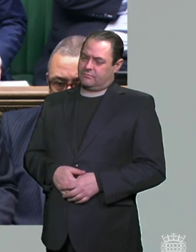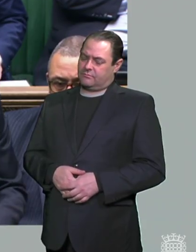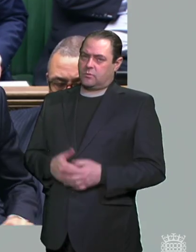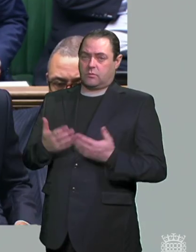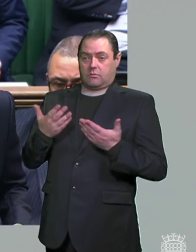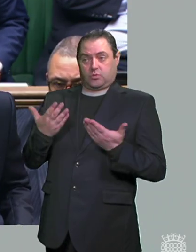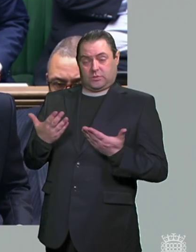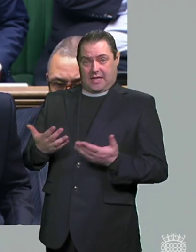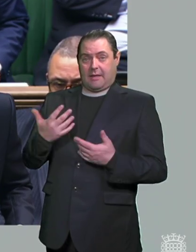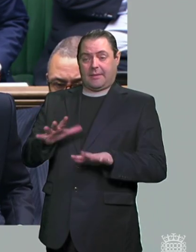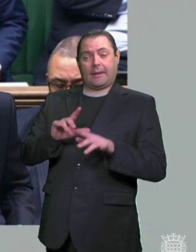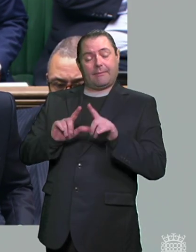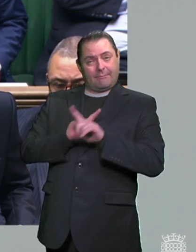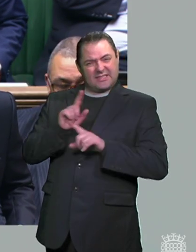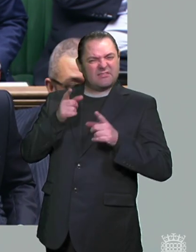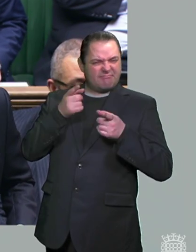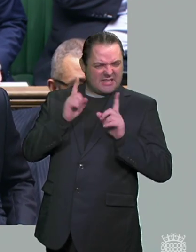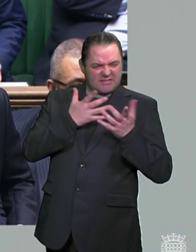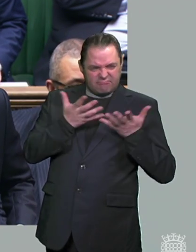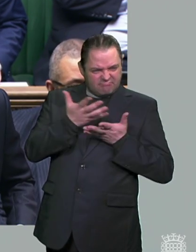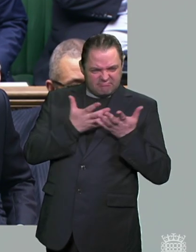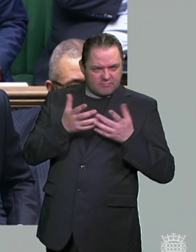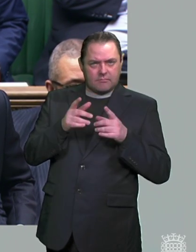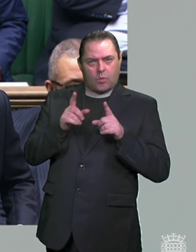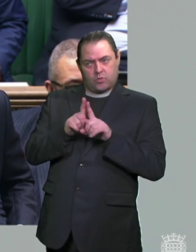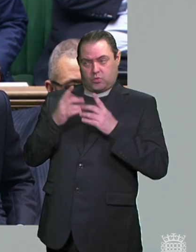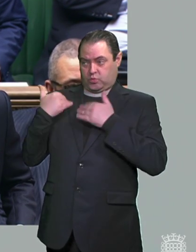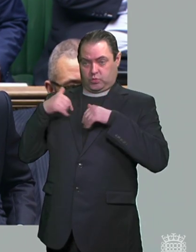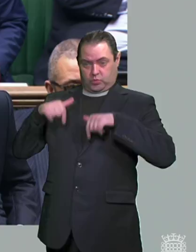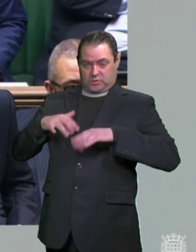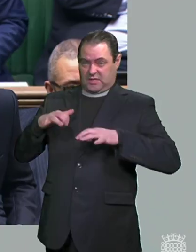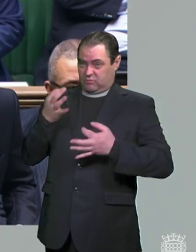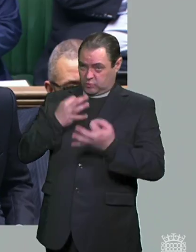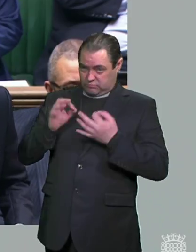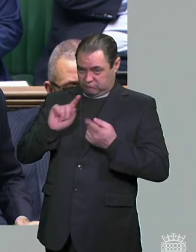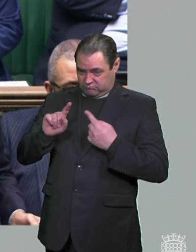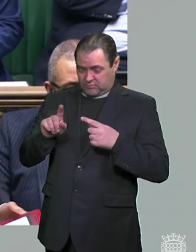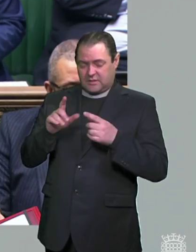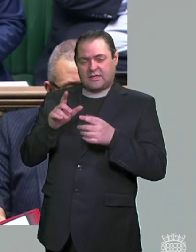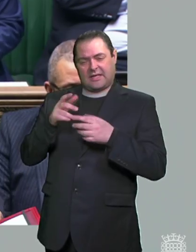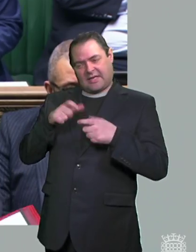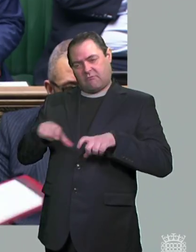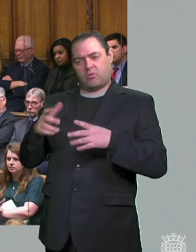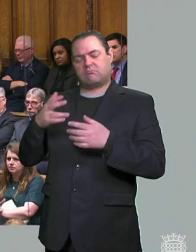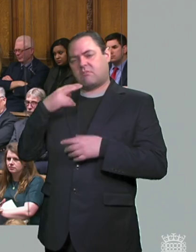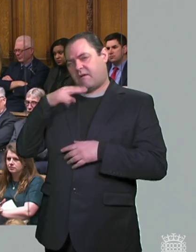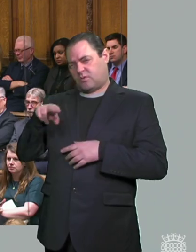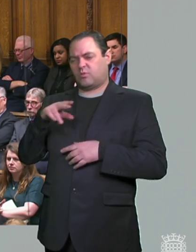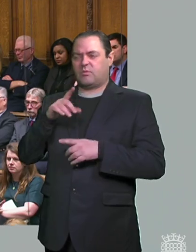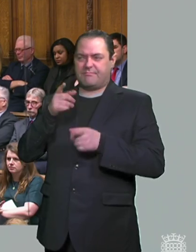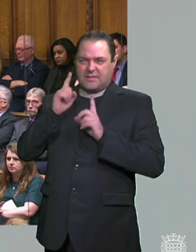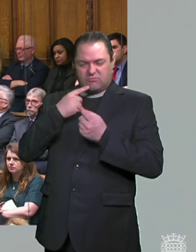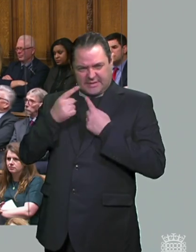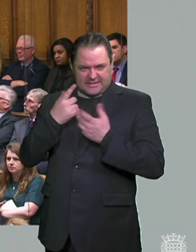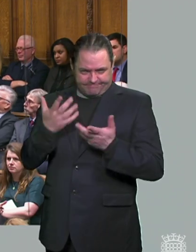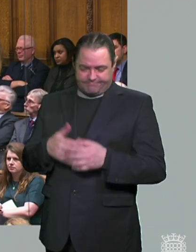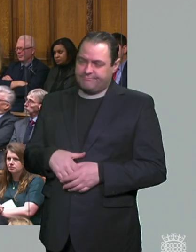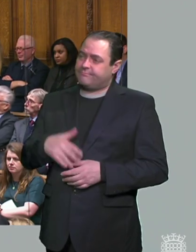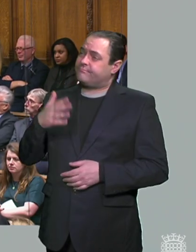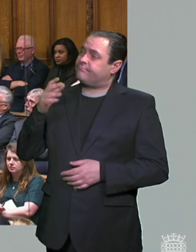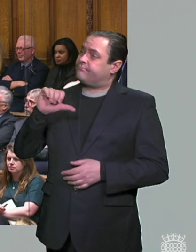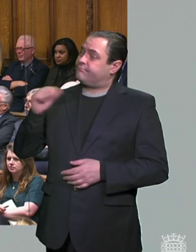This morning I had meetings with ministerial colleagues and others. In addition to my duties in this House, I shall have further such meetings later today.